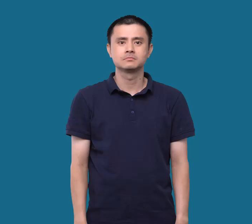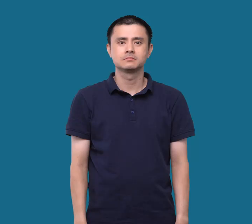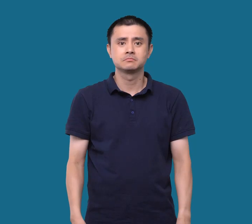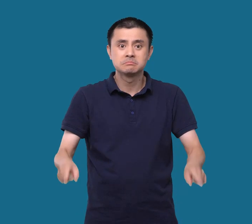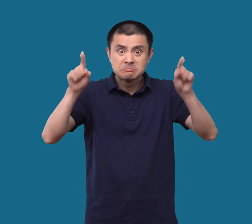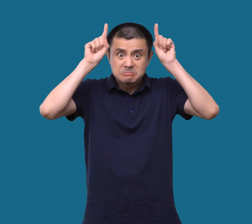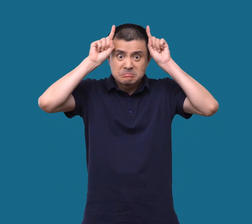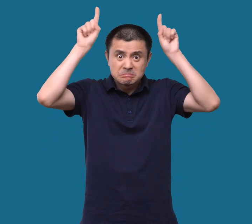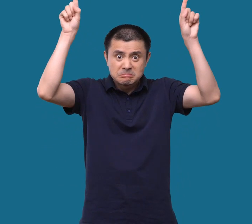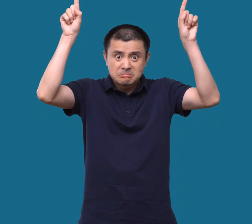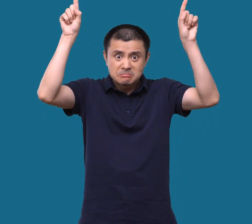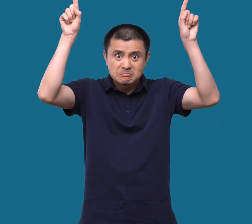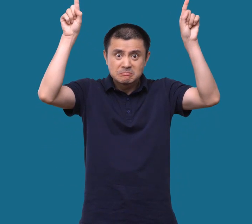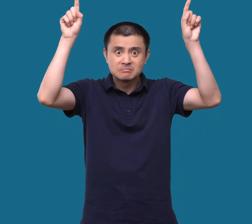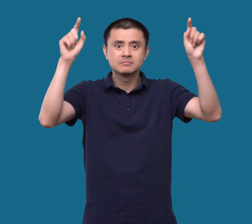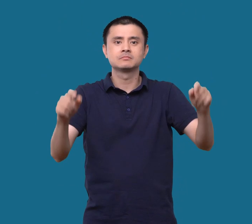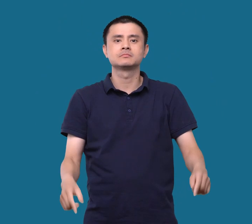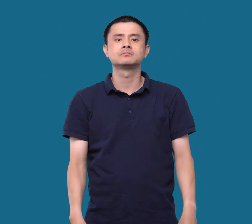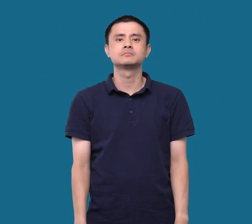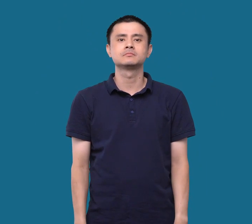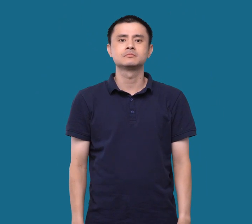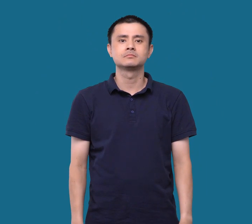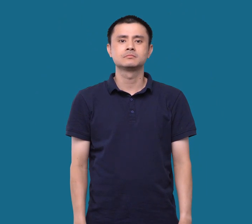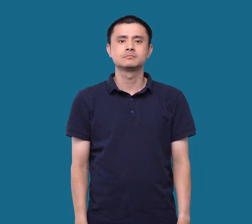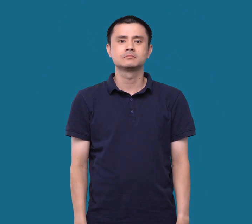ma quỷ